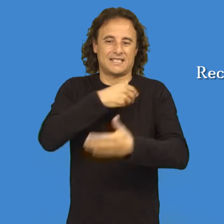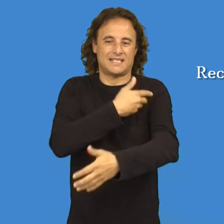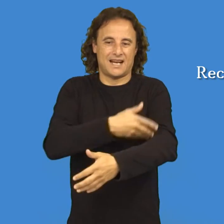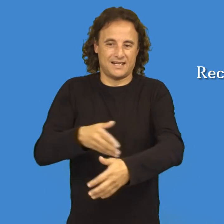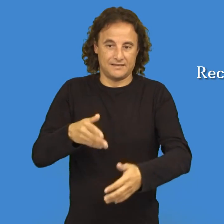sangre